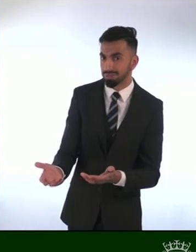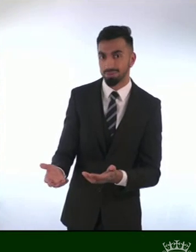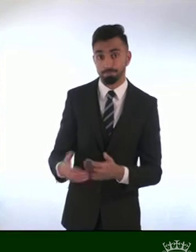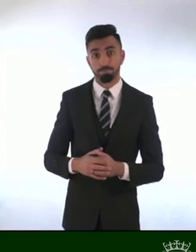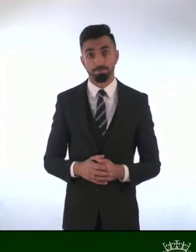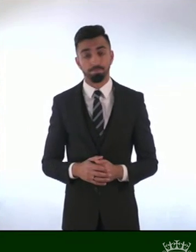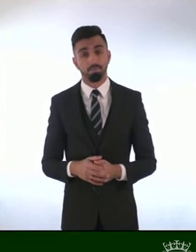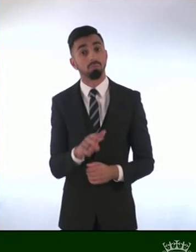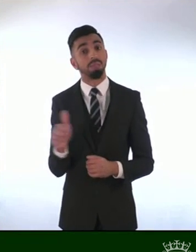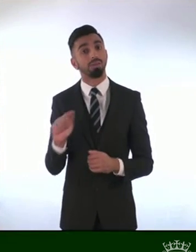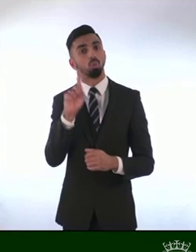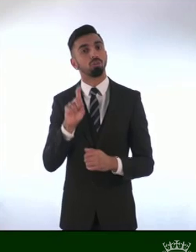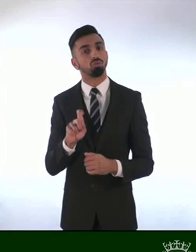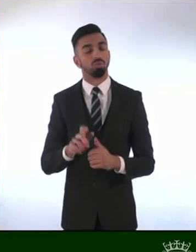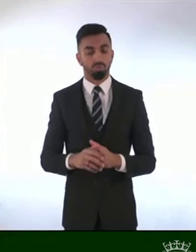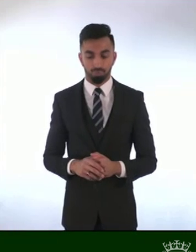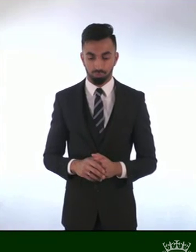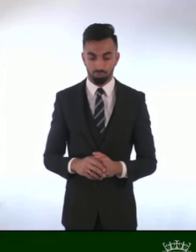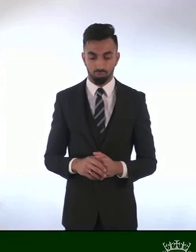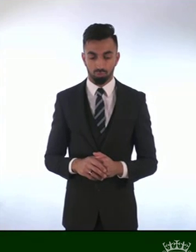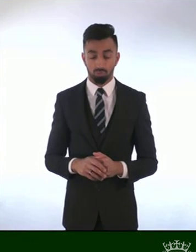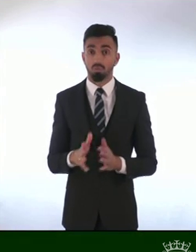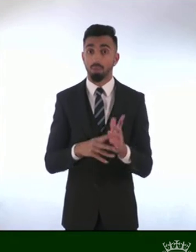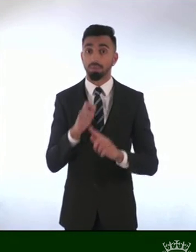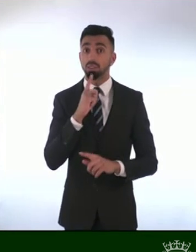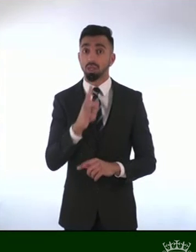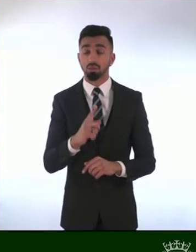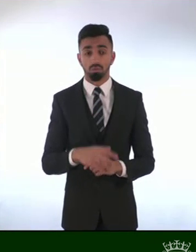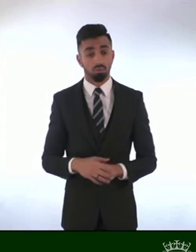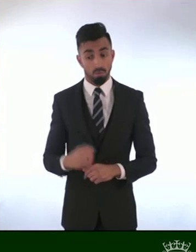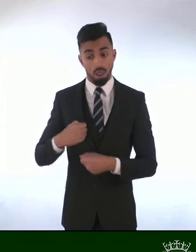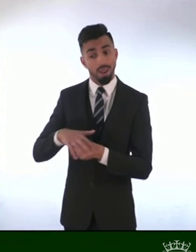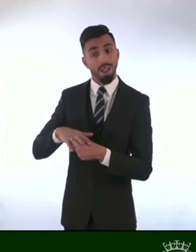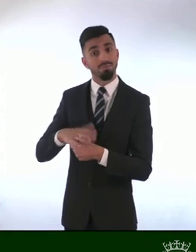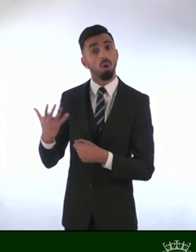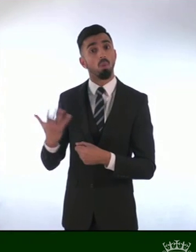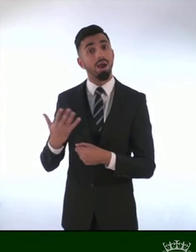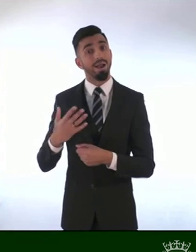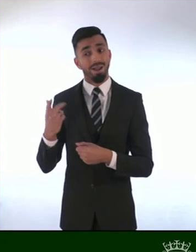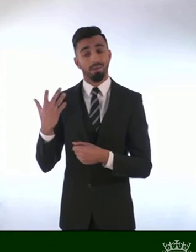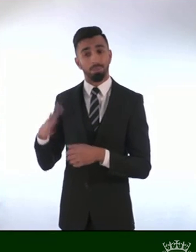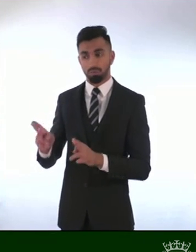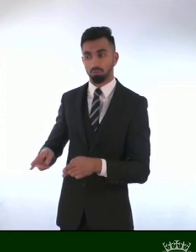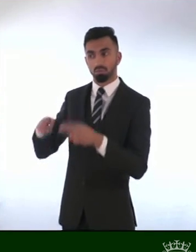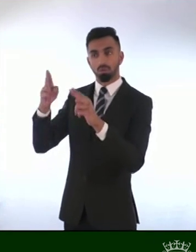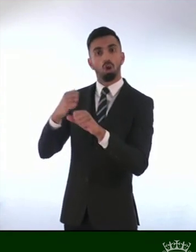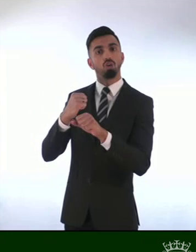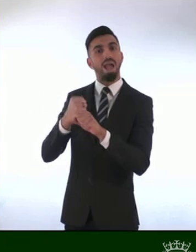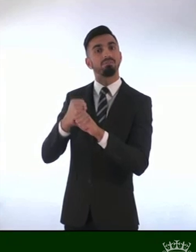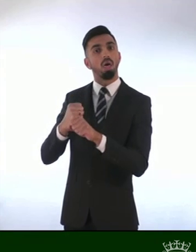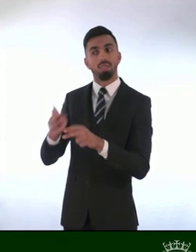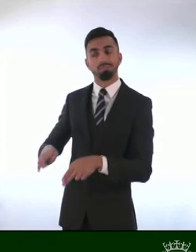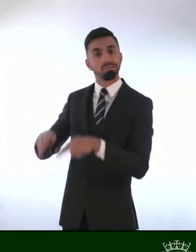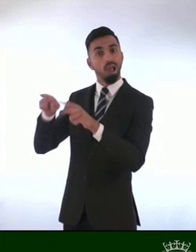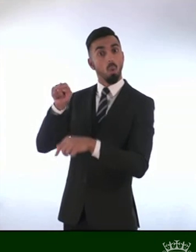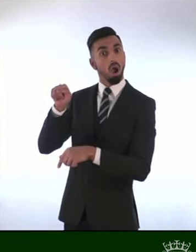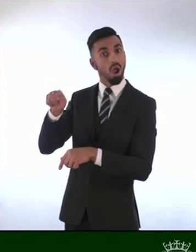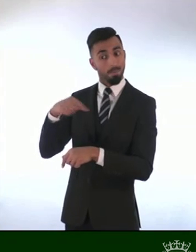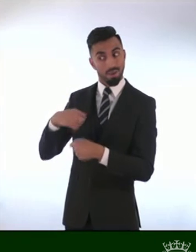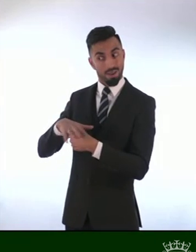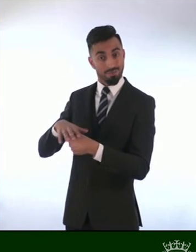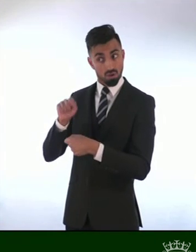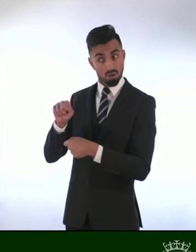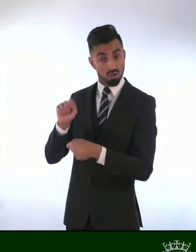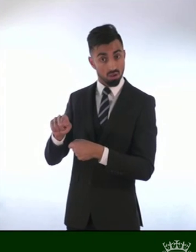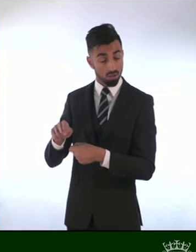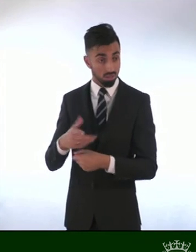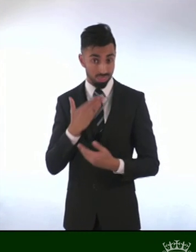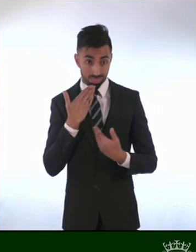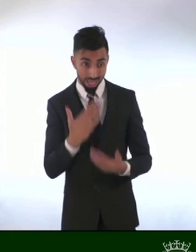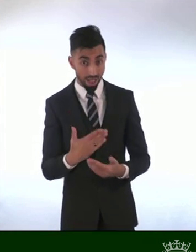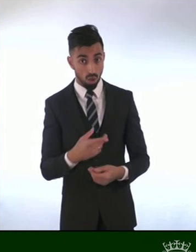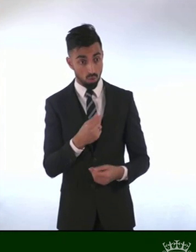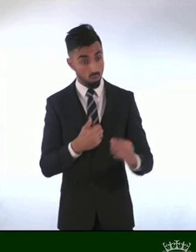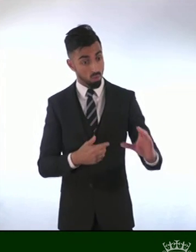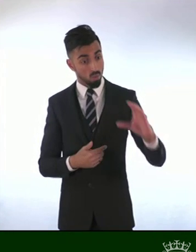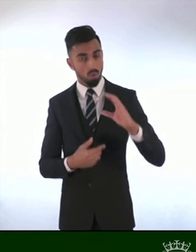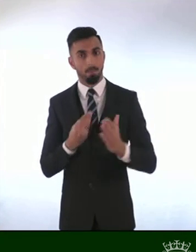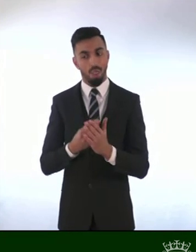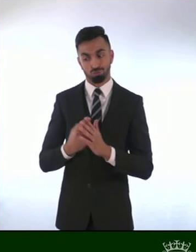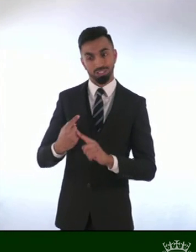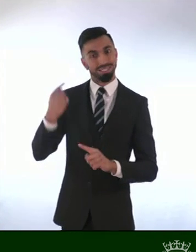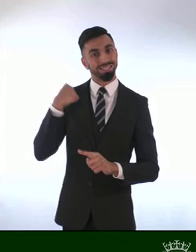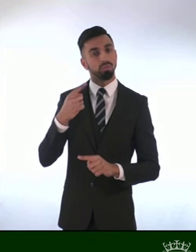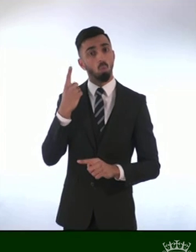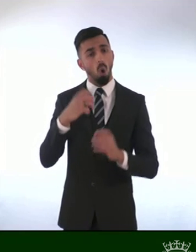As the Member of Parliament for Grenfell Tower, I would like to thank my right honourable Friend for the additional £1 billion in the Budget for cladding remediation.